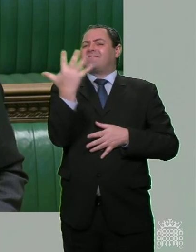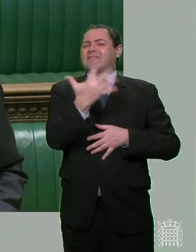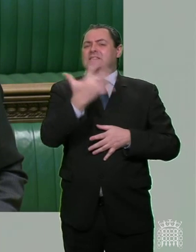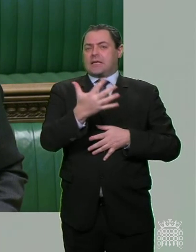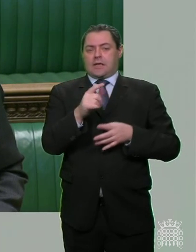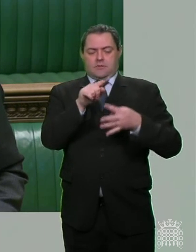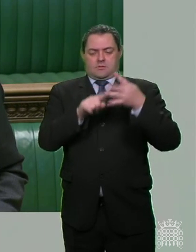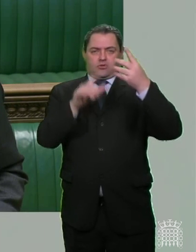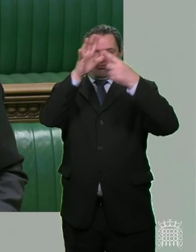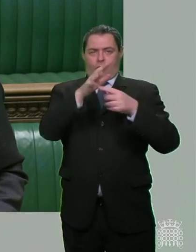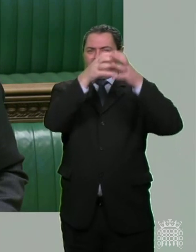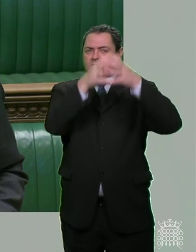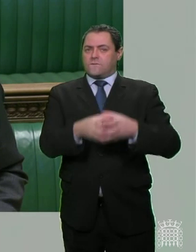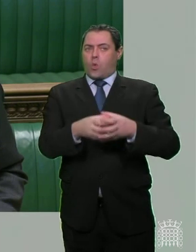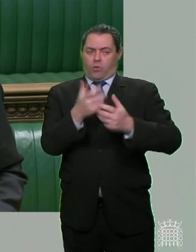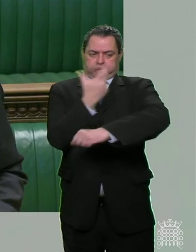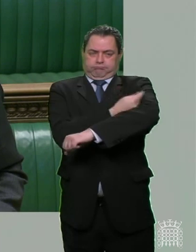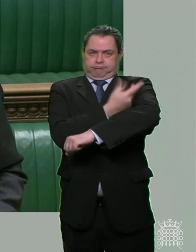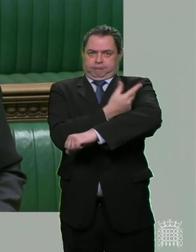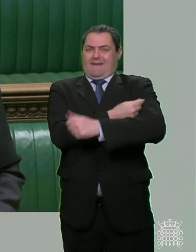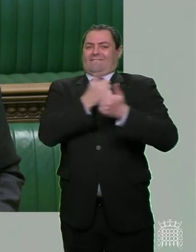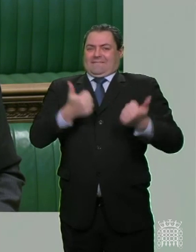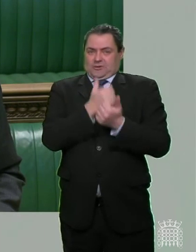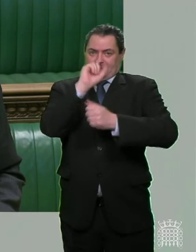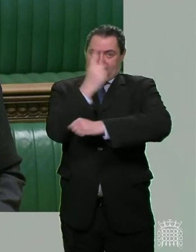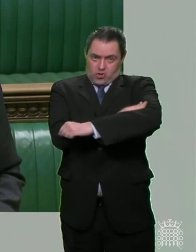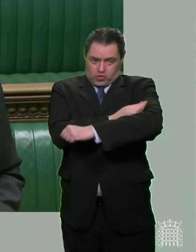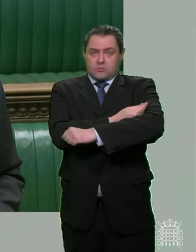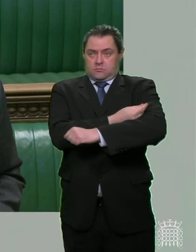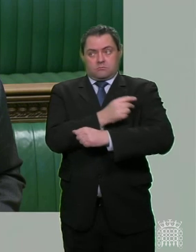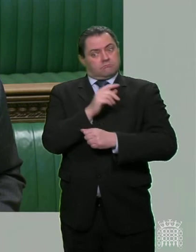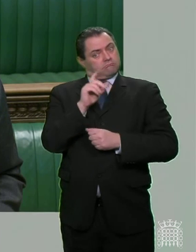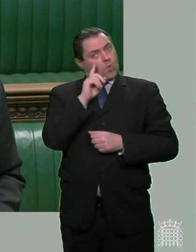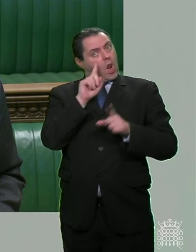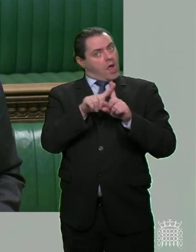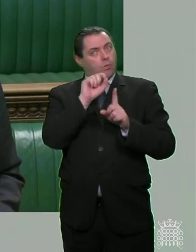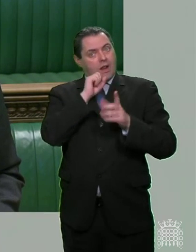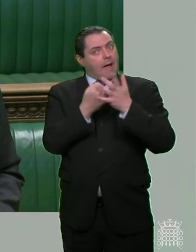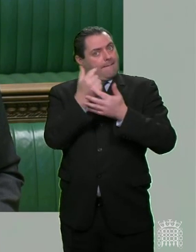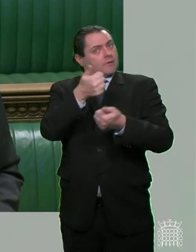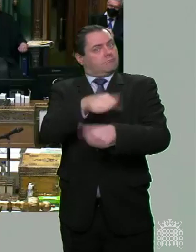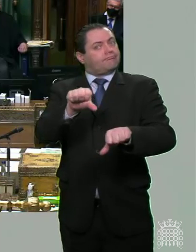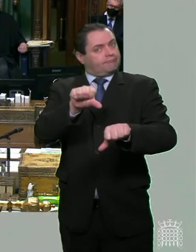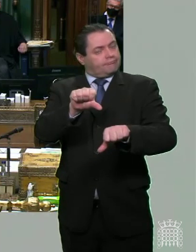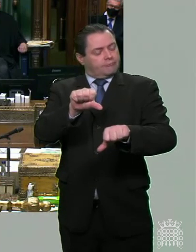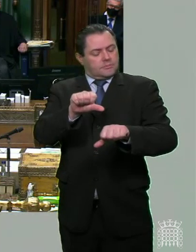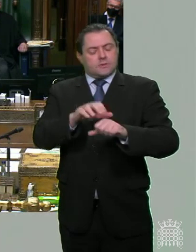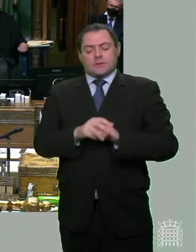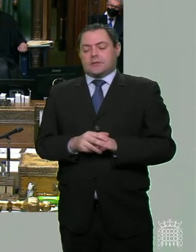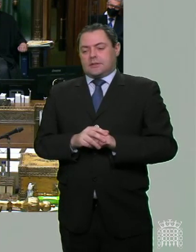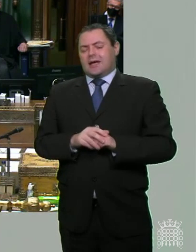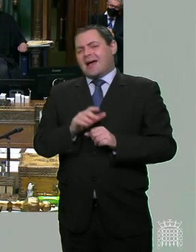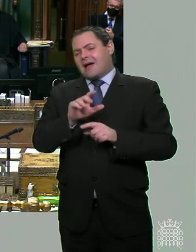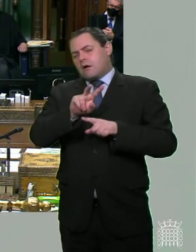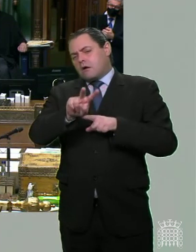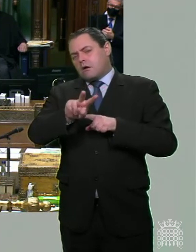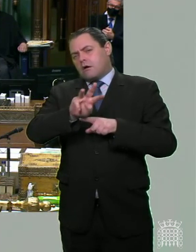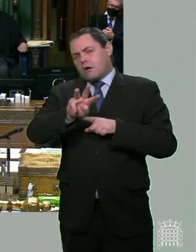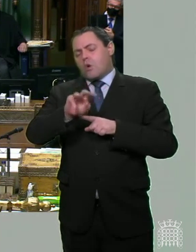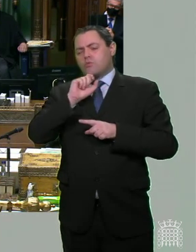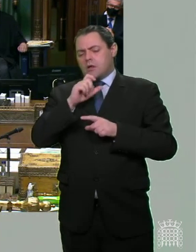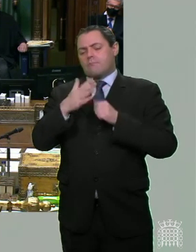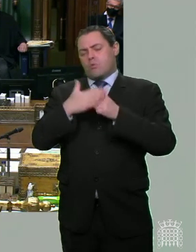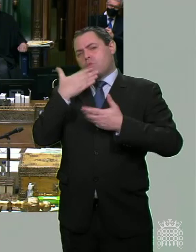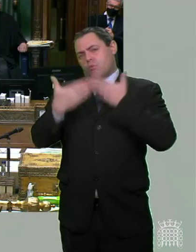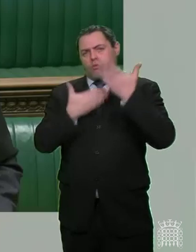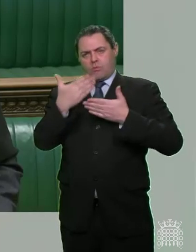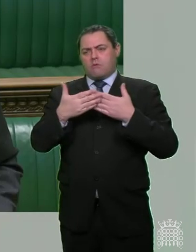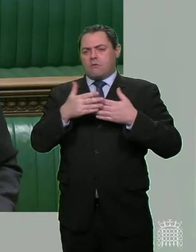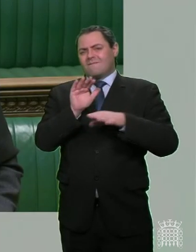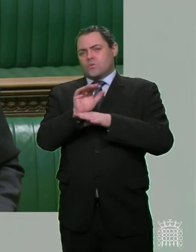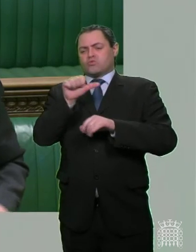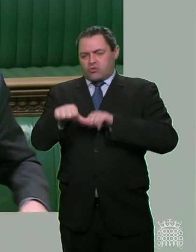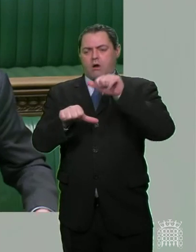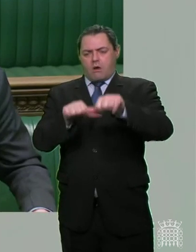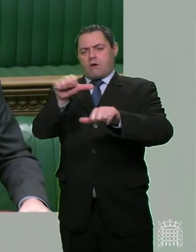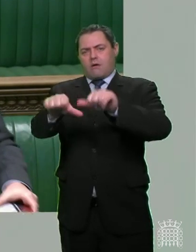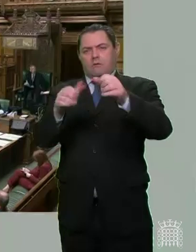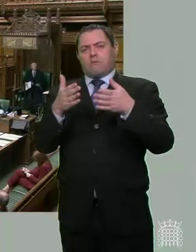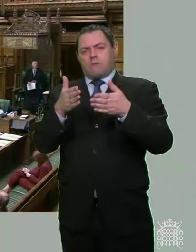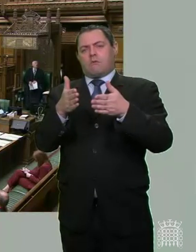I hope very much to set out in the next few weeks in much more detail how this country can exit now from the pandemic.